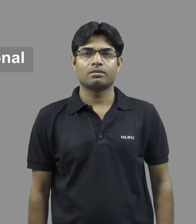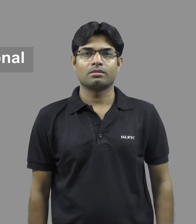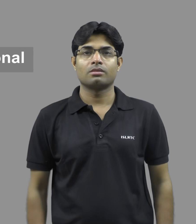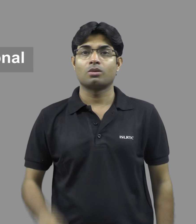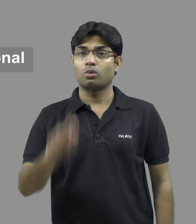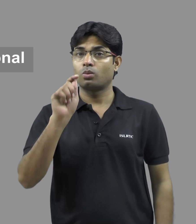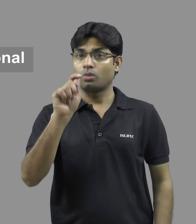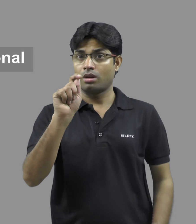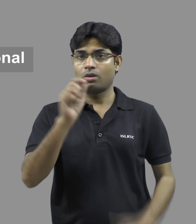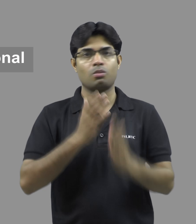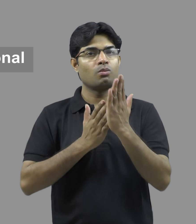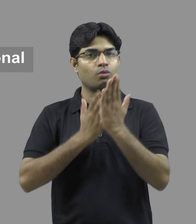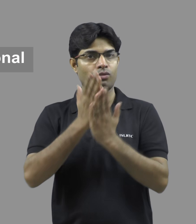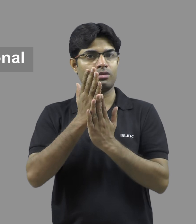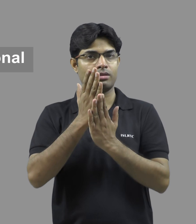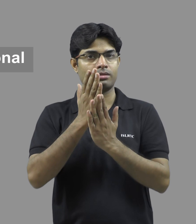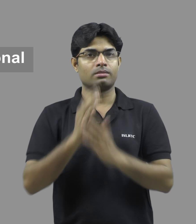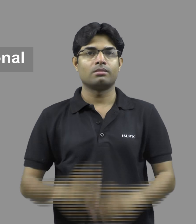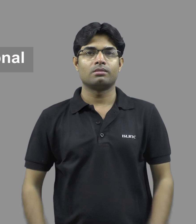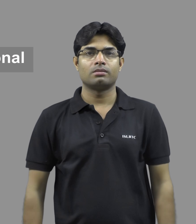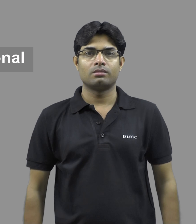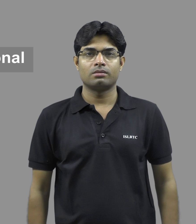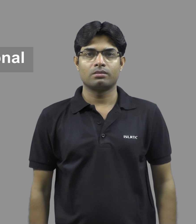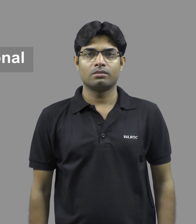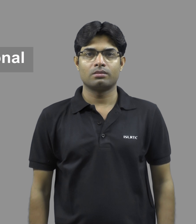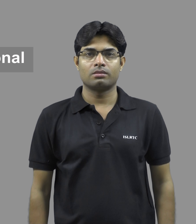Professional